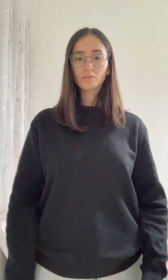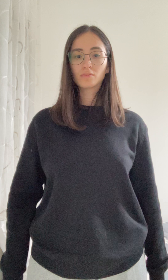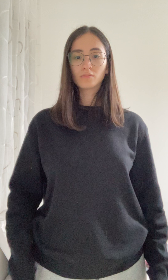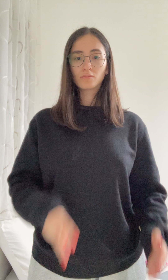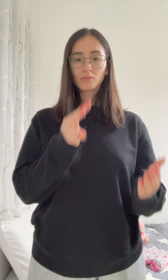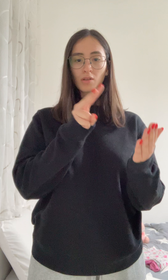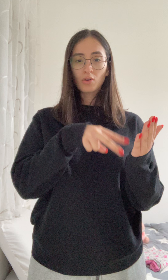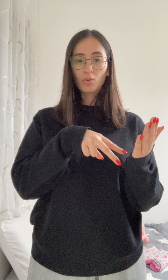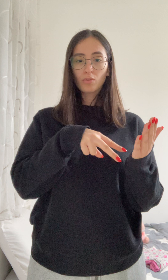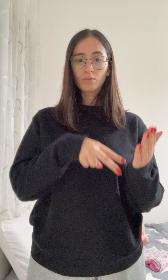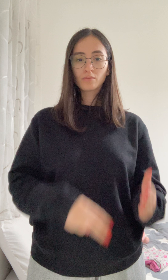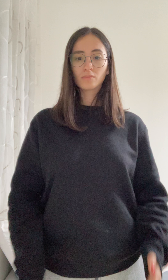לקרוא